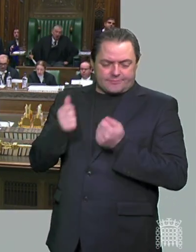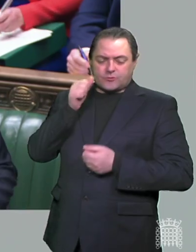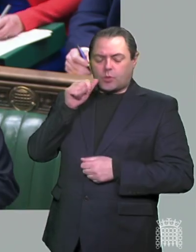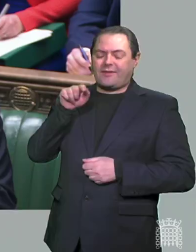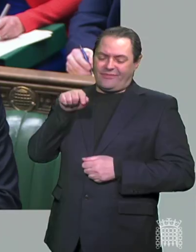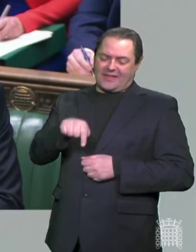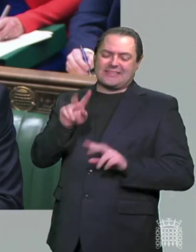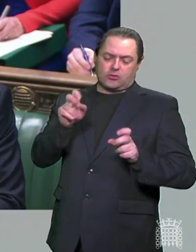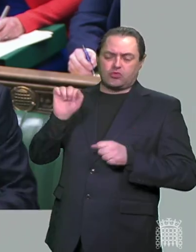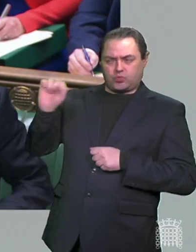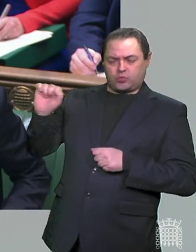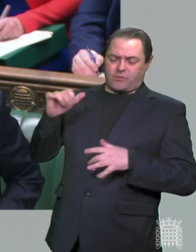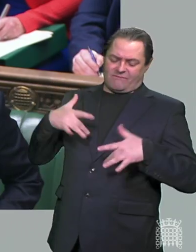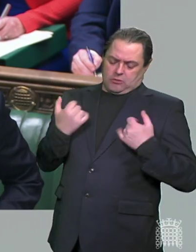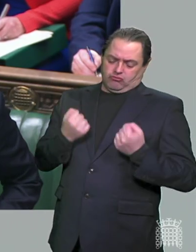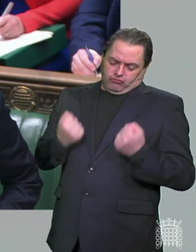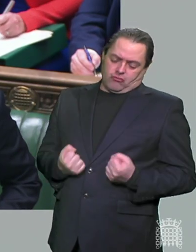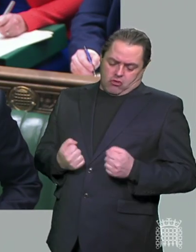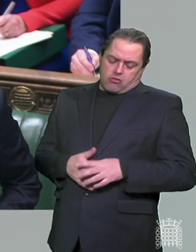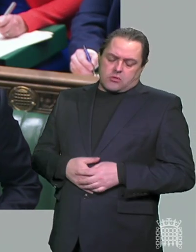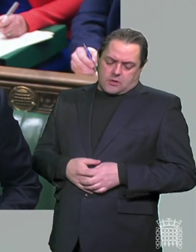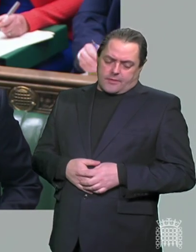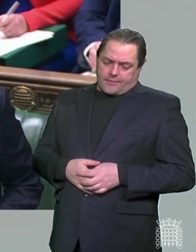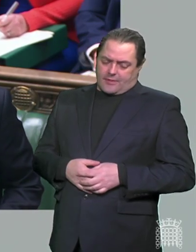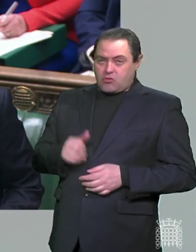I know my honourable Friend cares deeply about this issue.